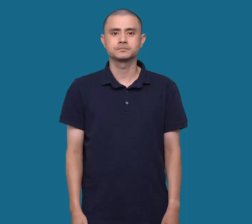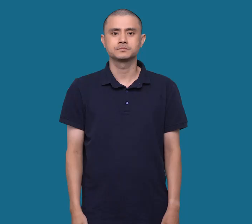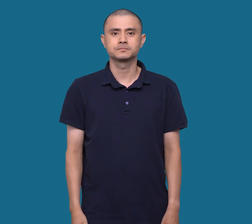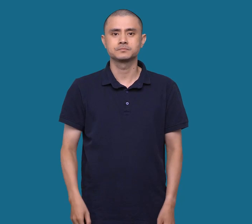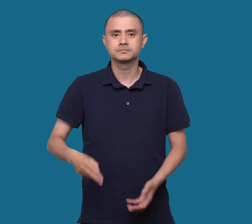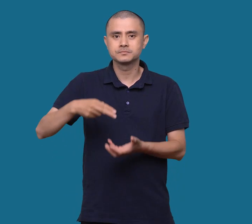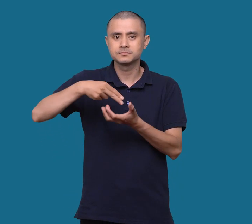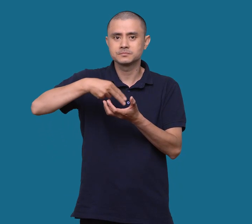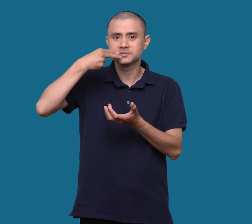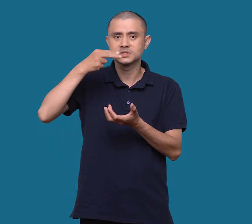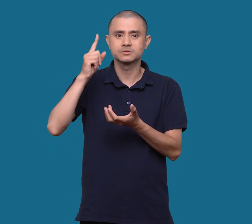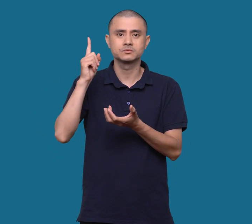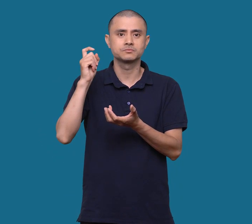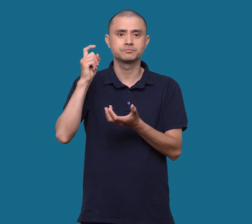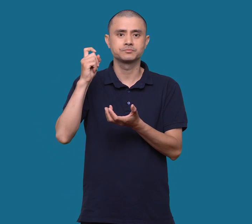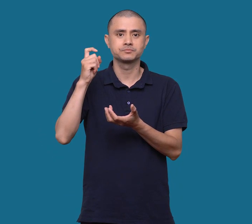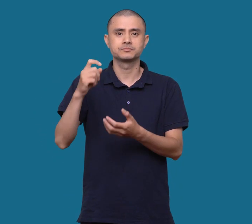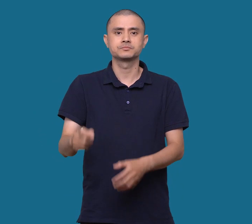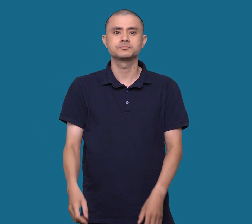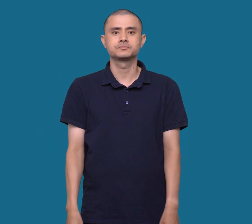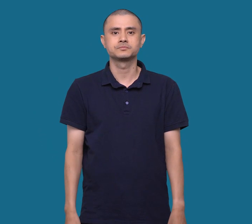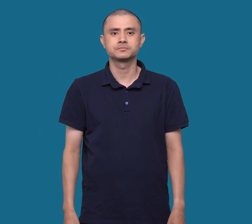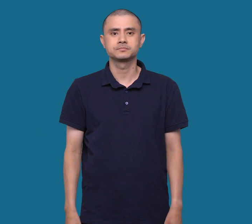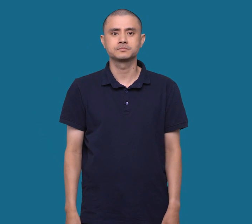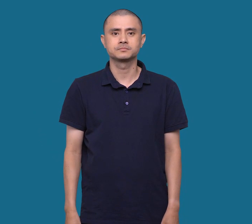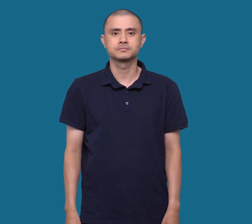mỳ tôm